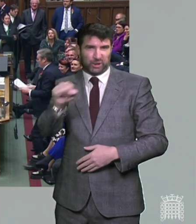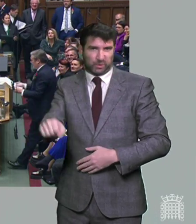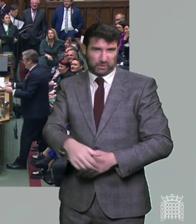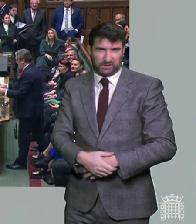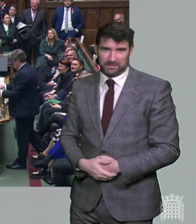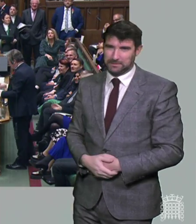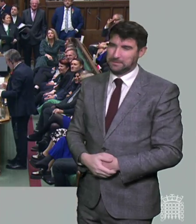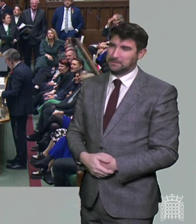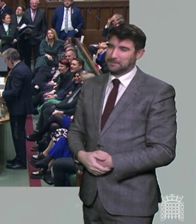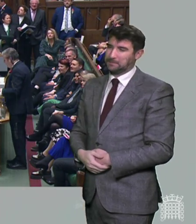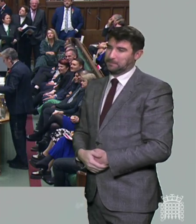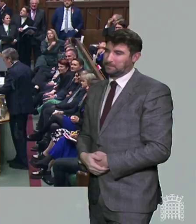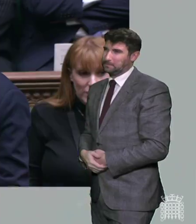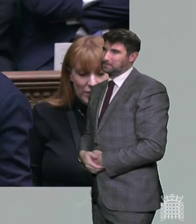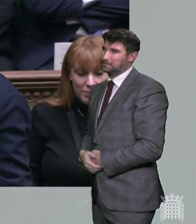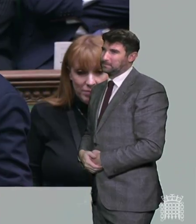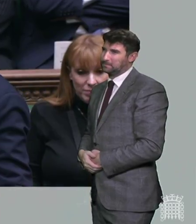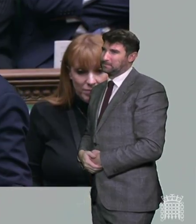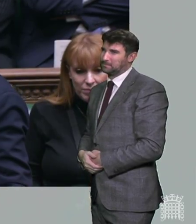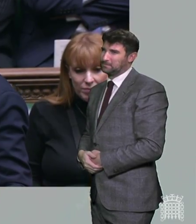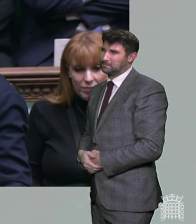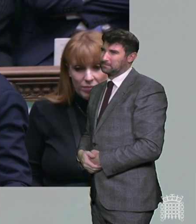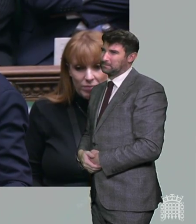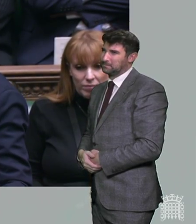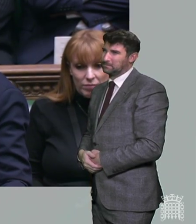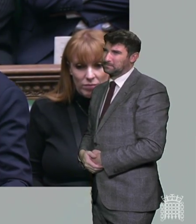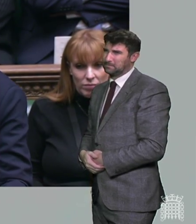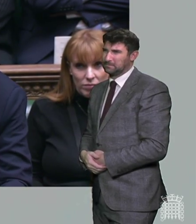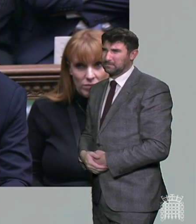No one on the Labour side of the House wants open borders.